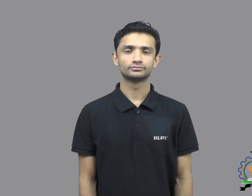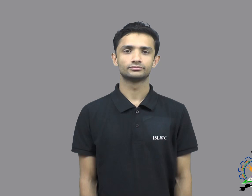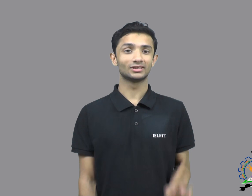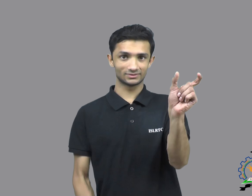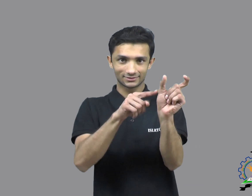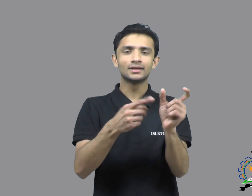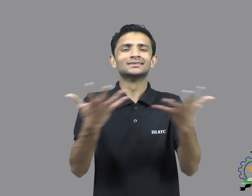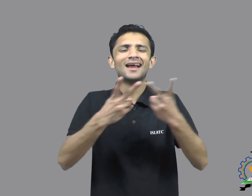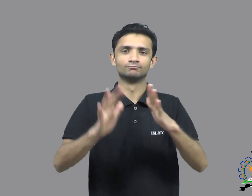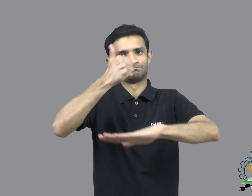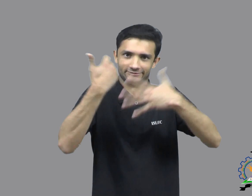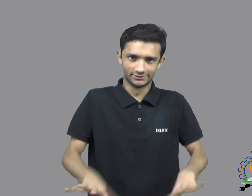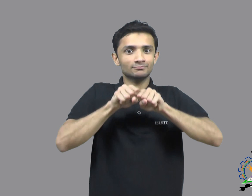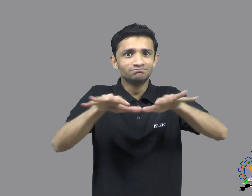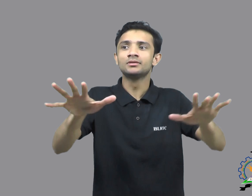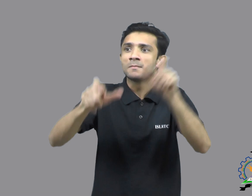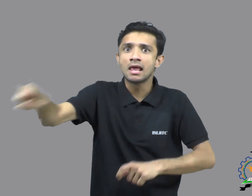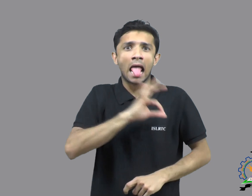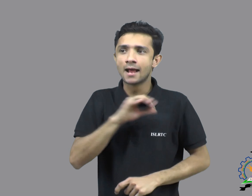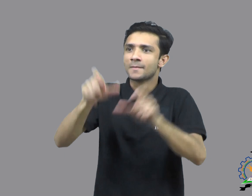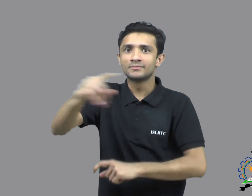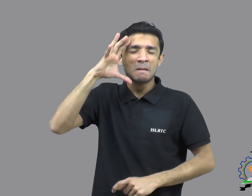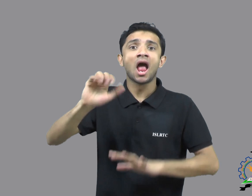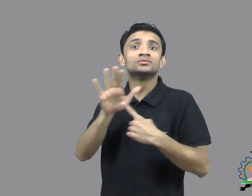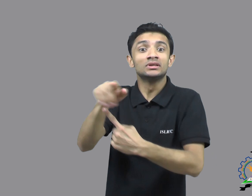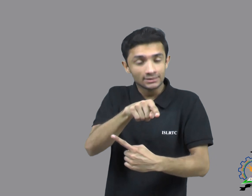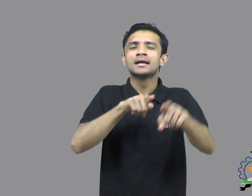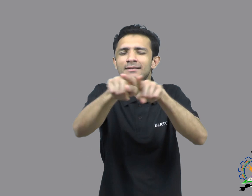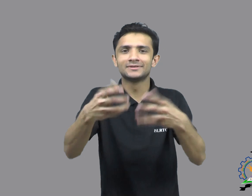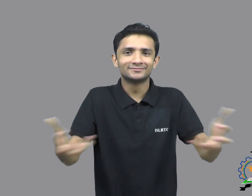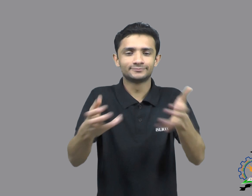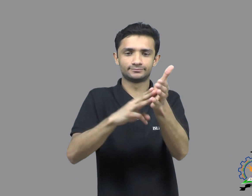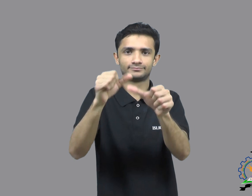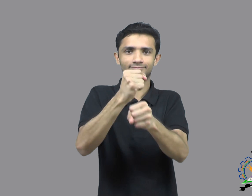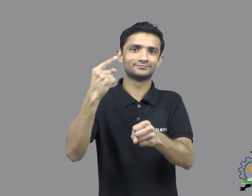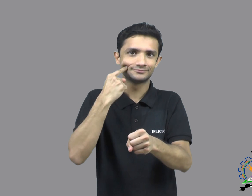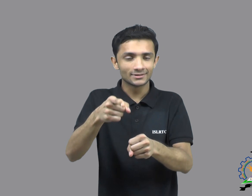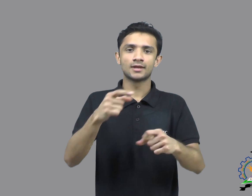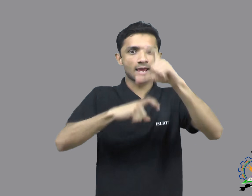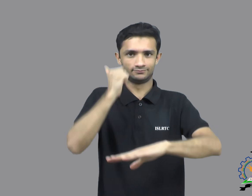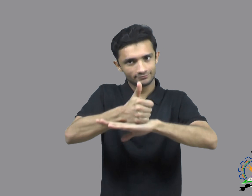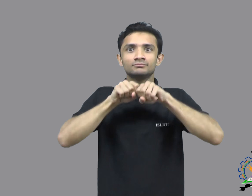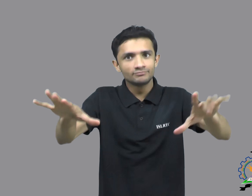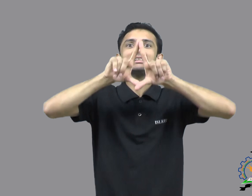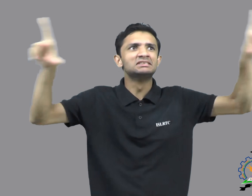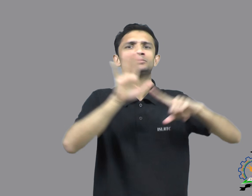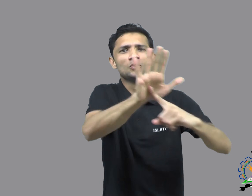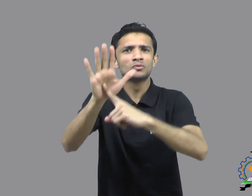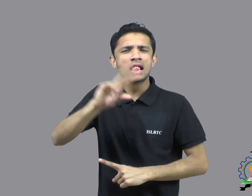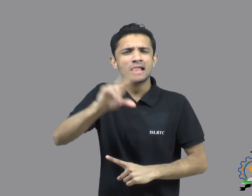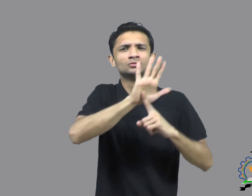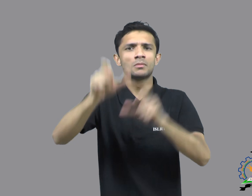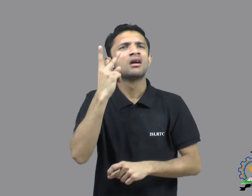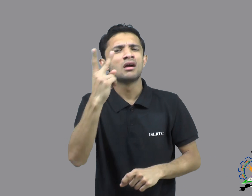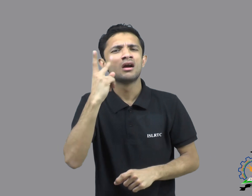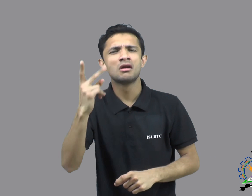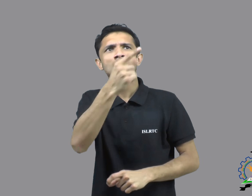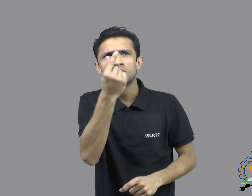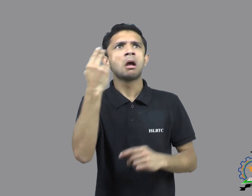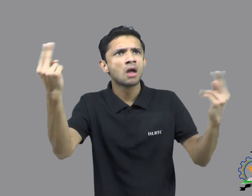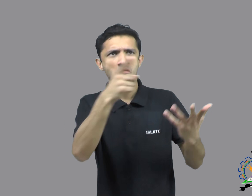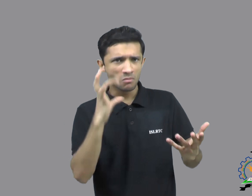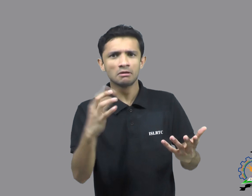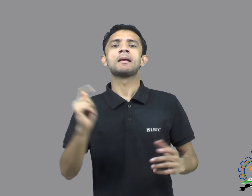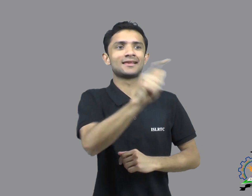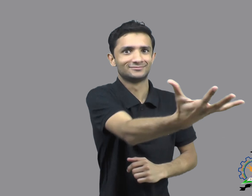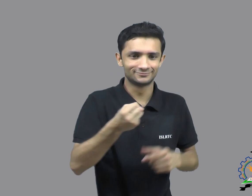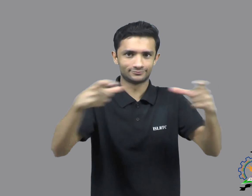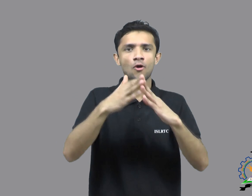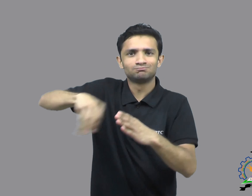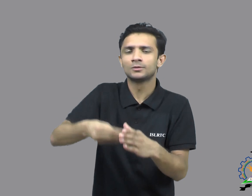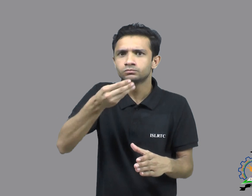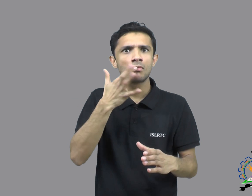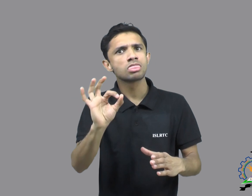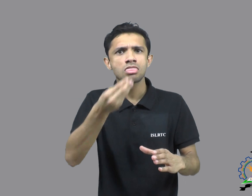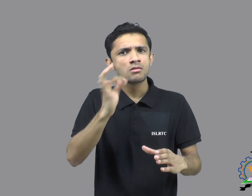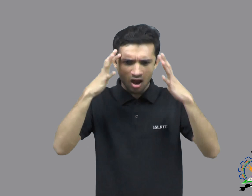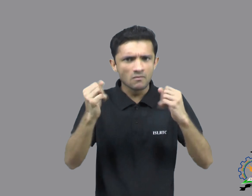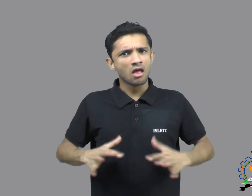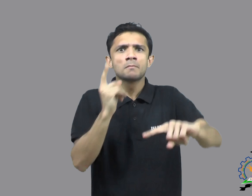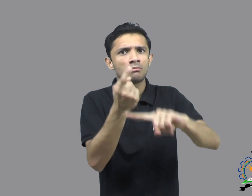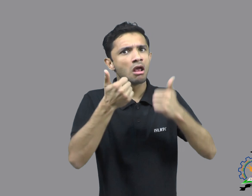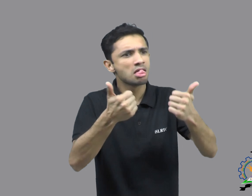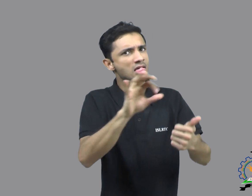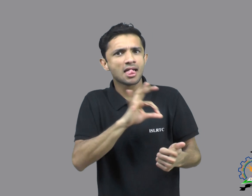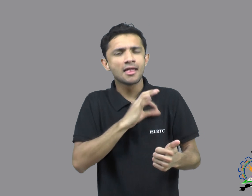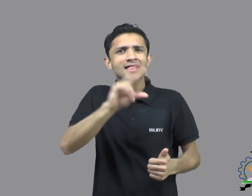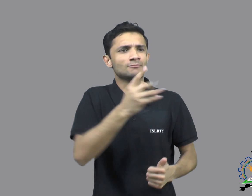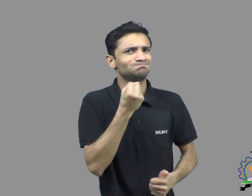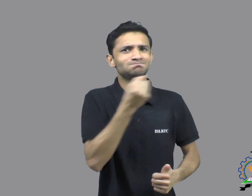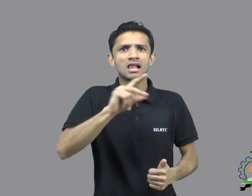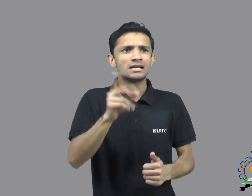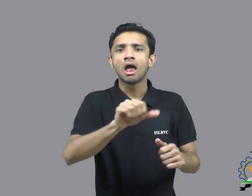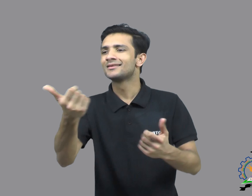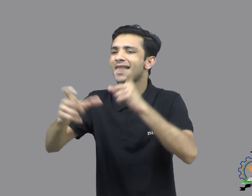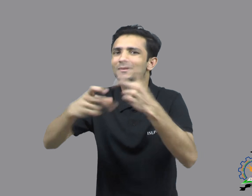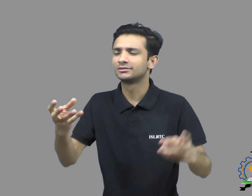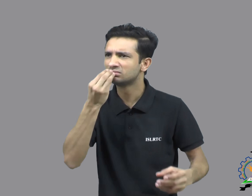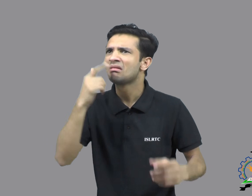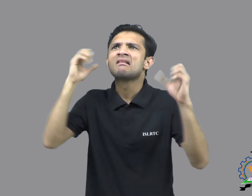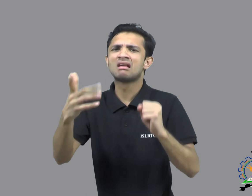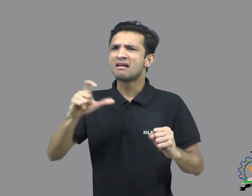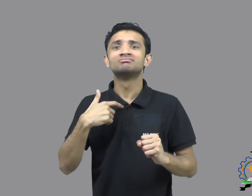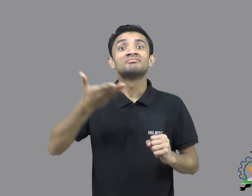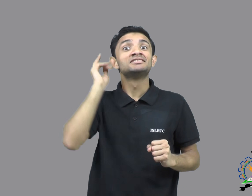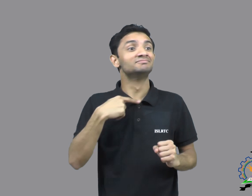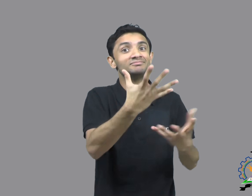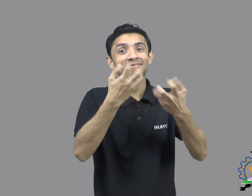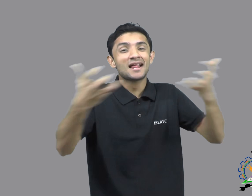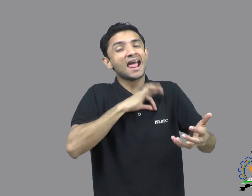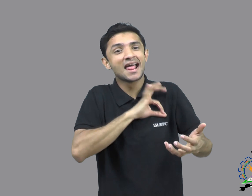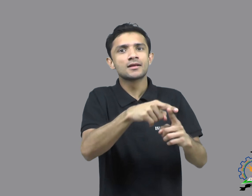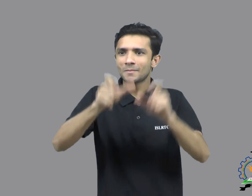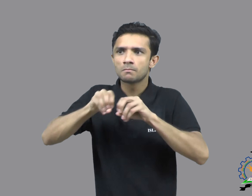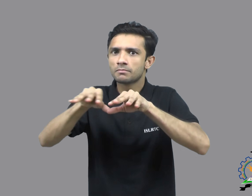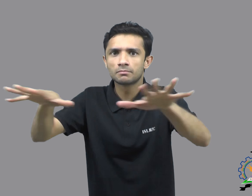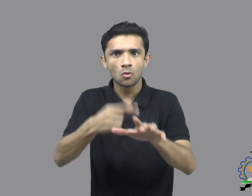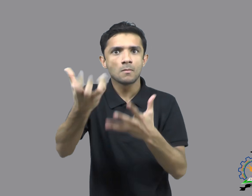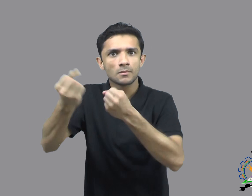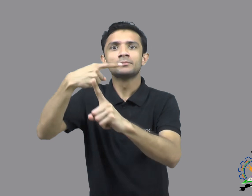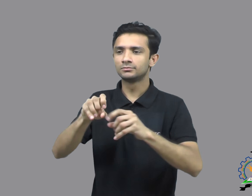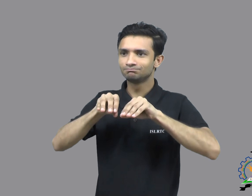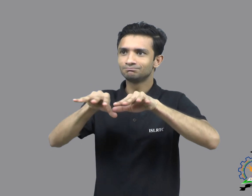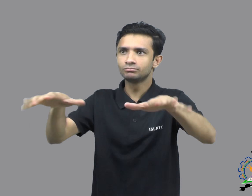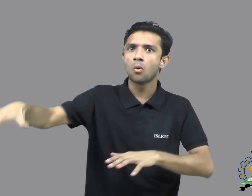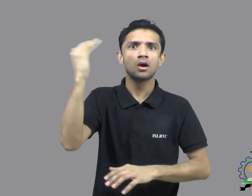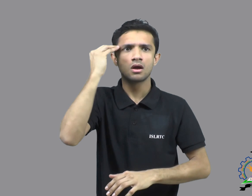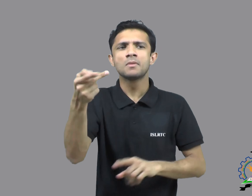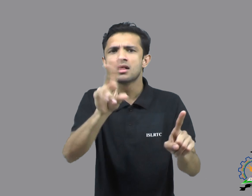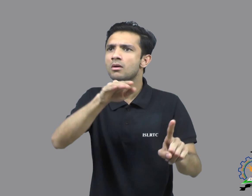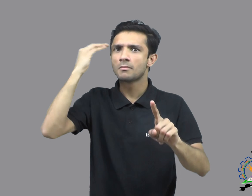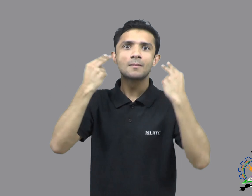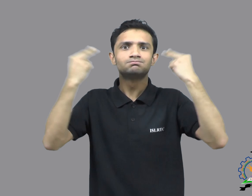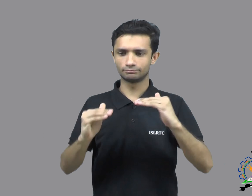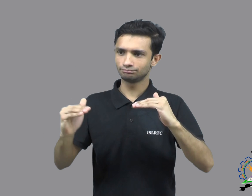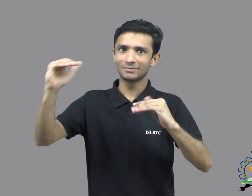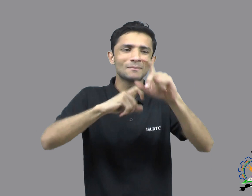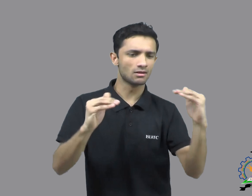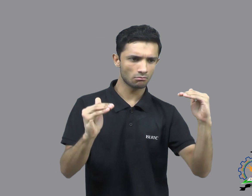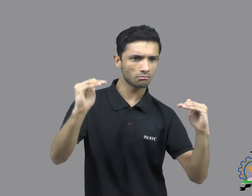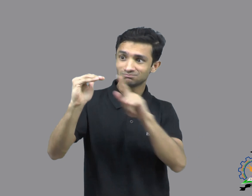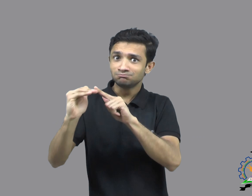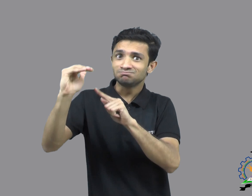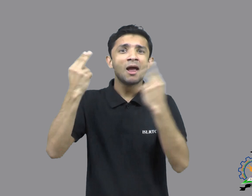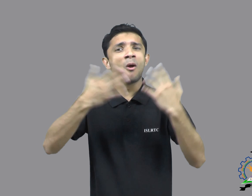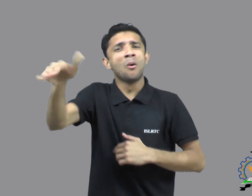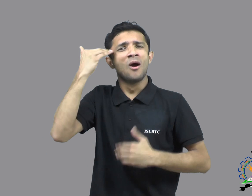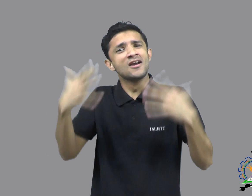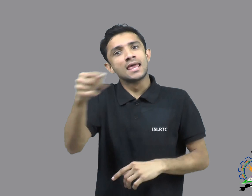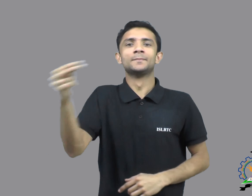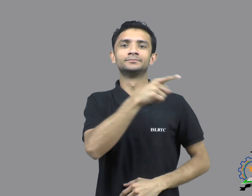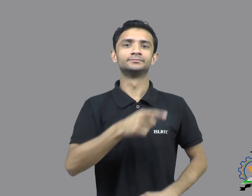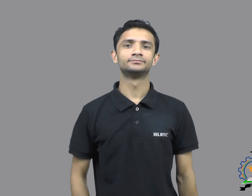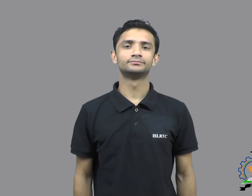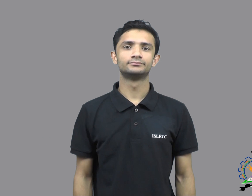Brand